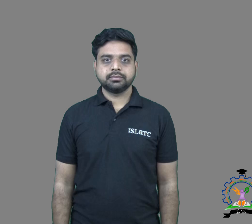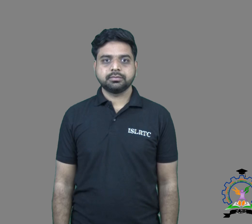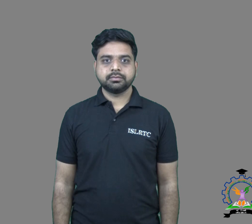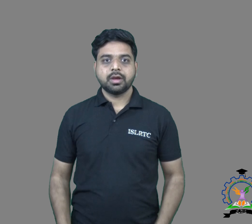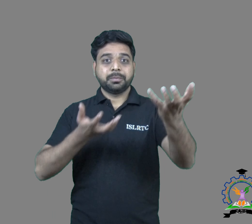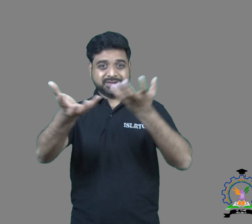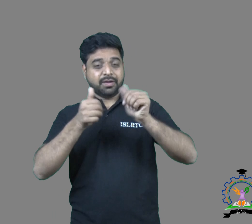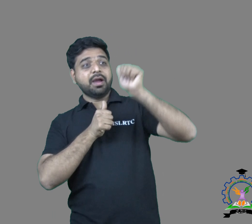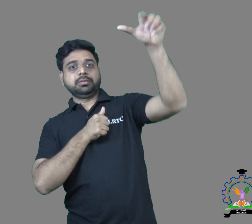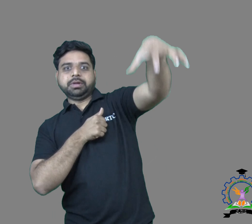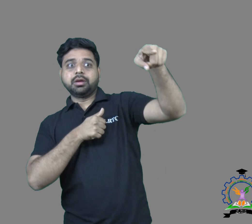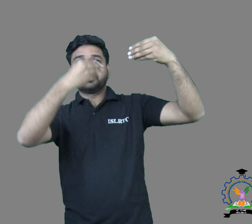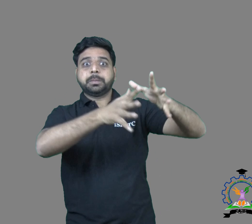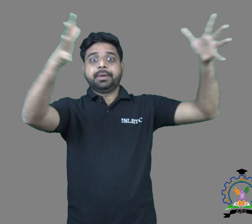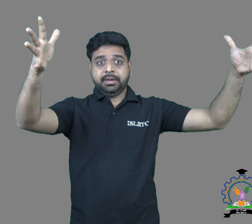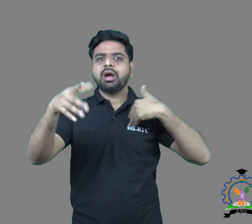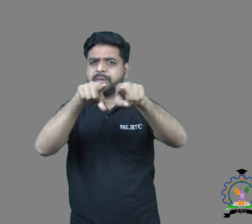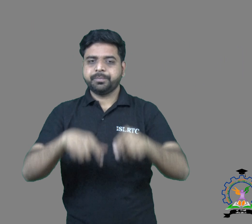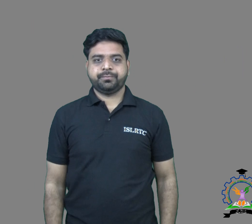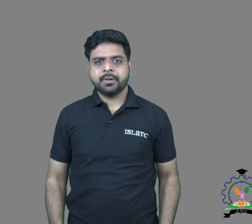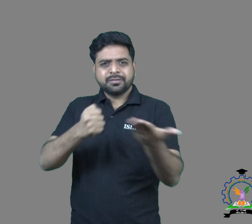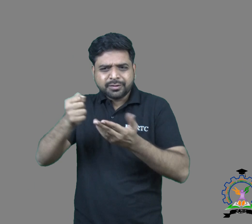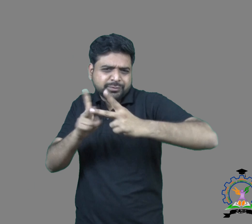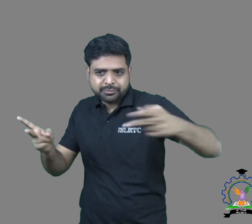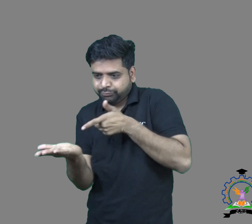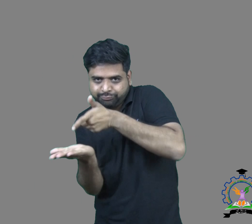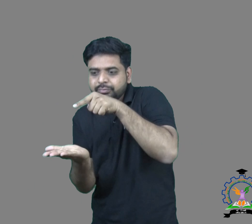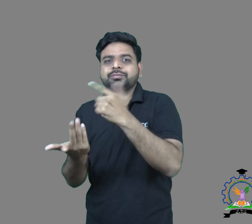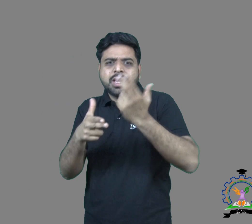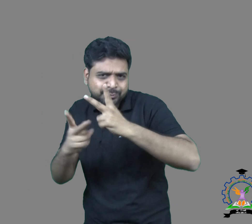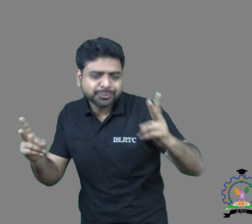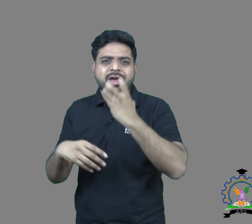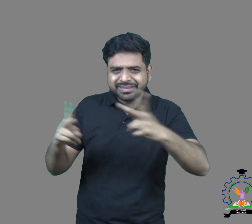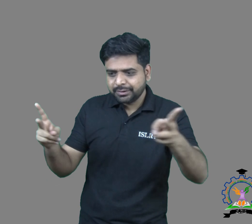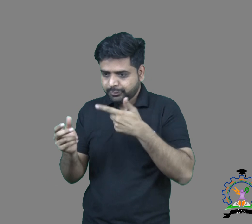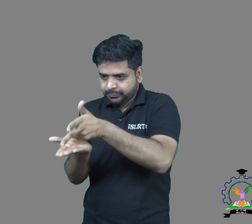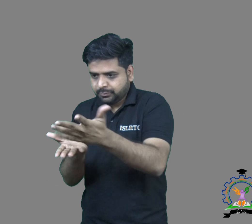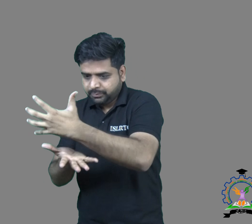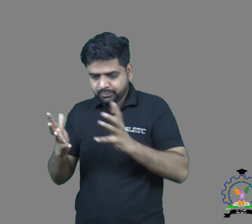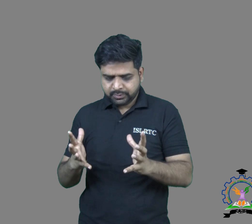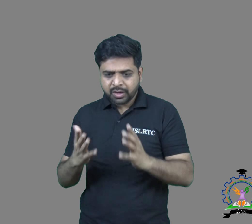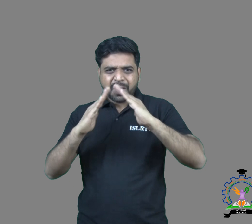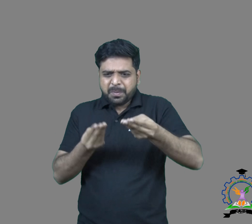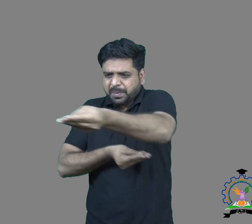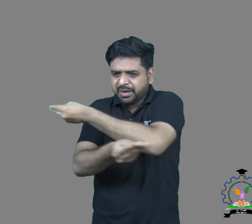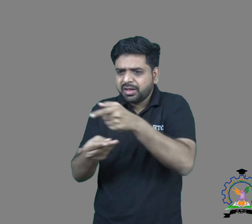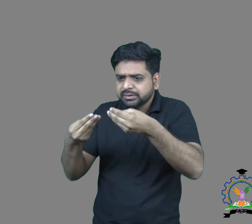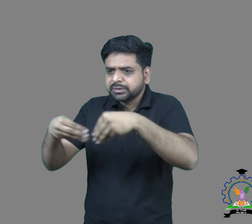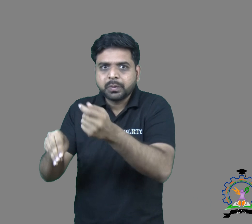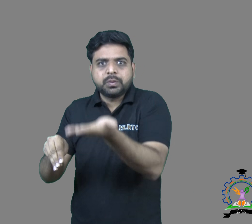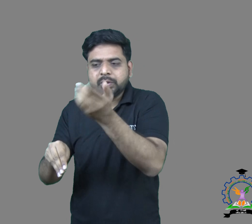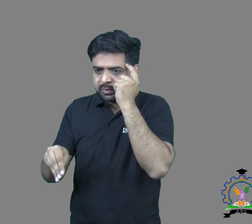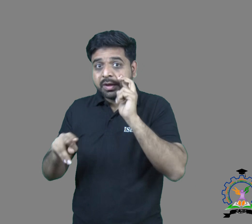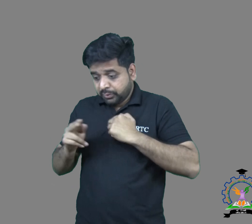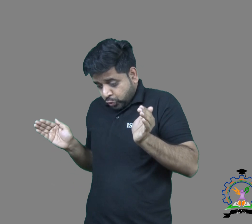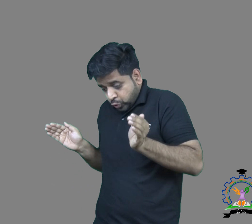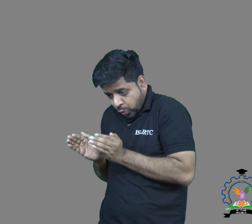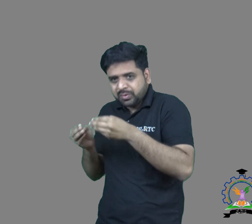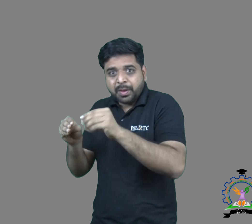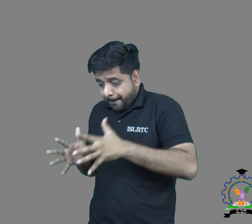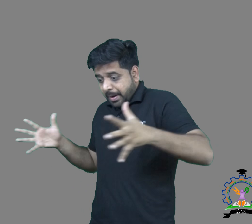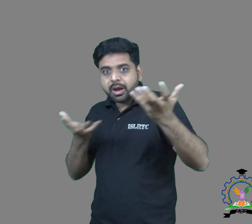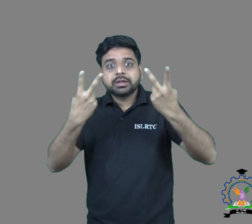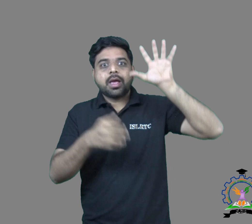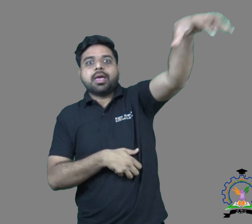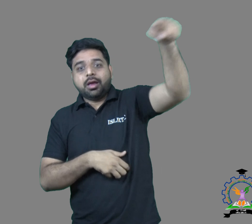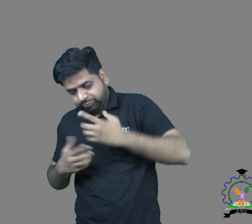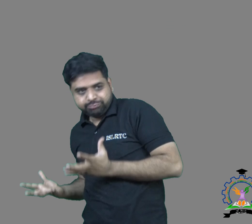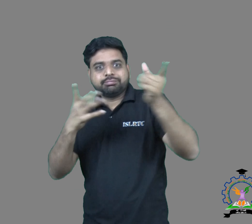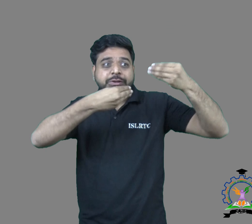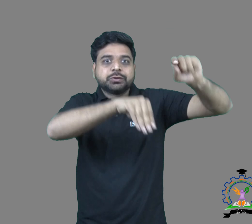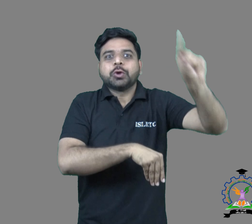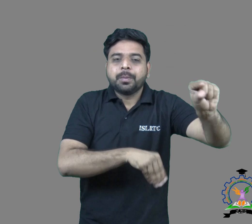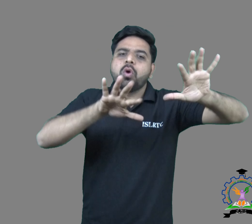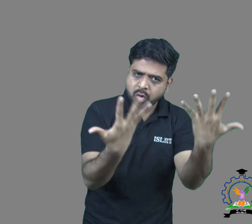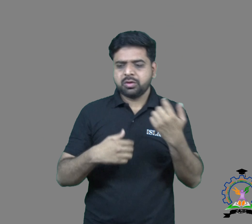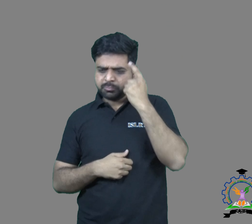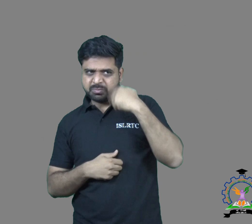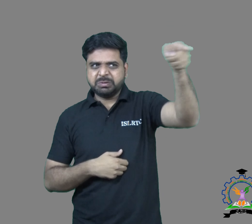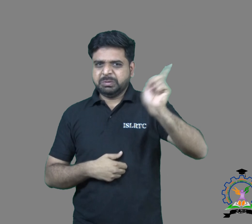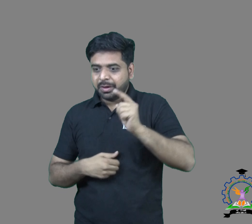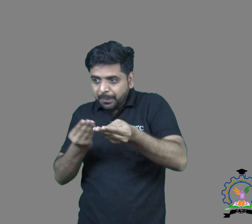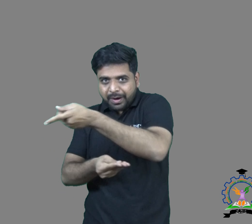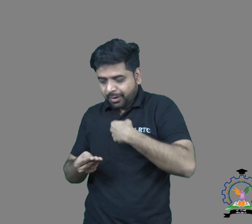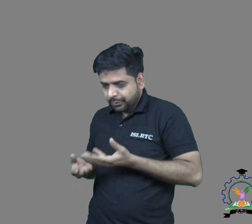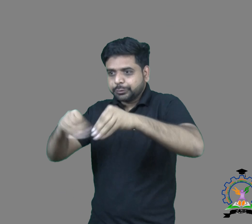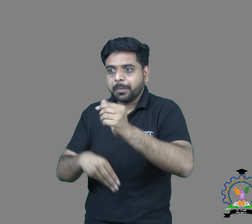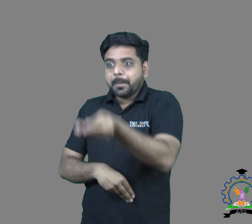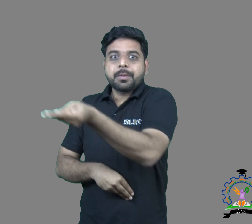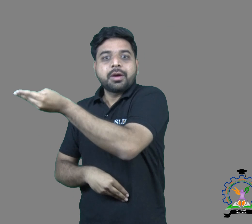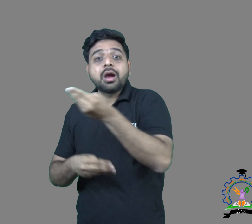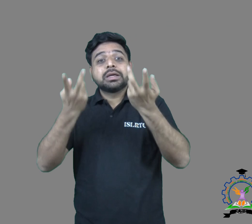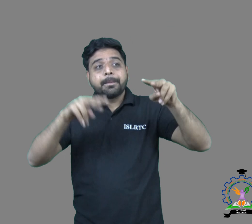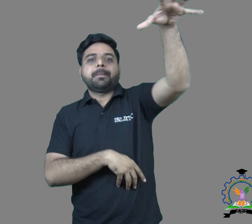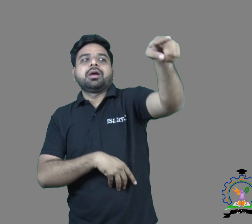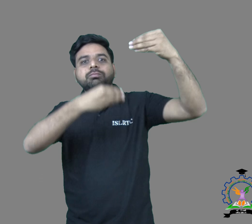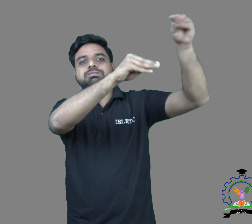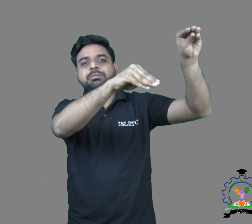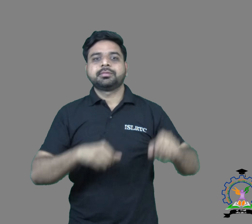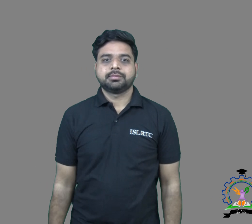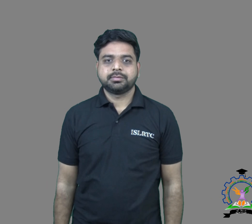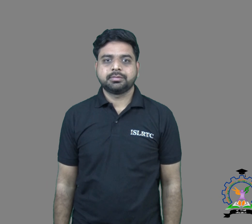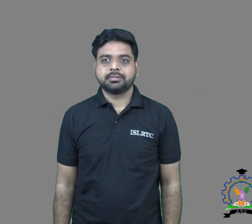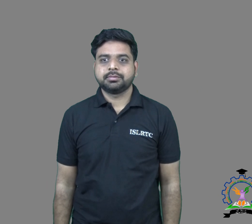Distance of Market